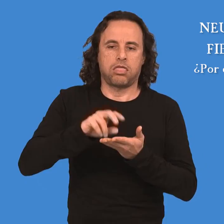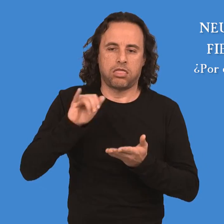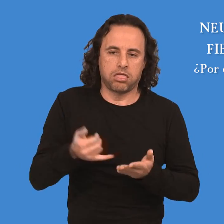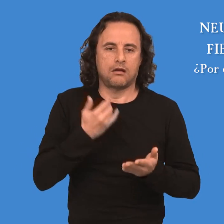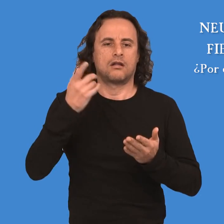cansado